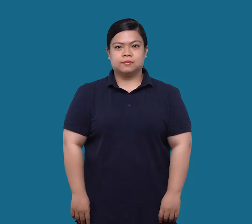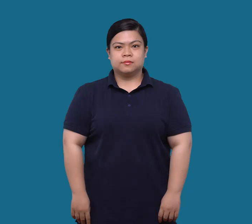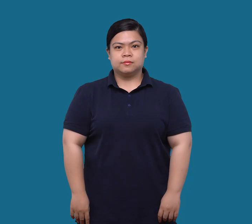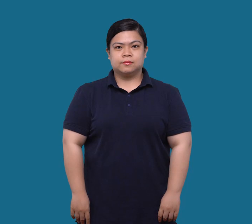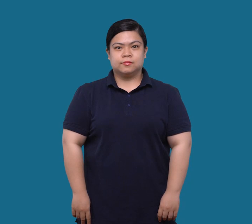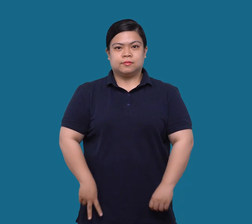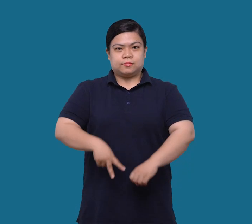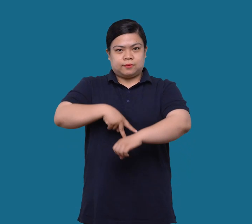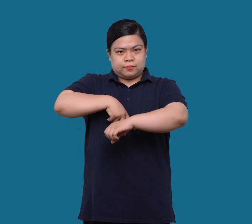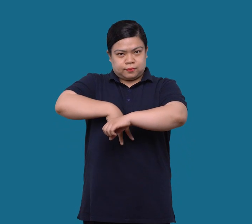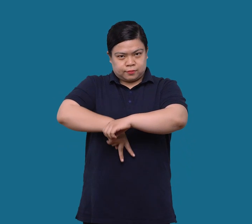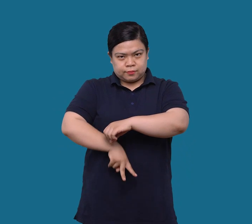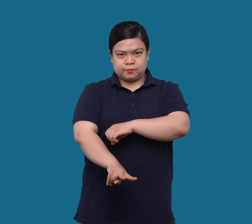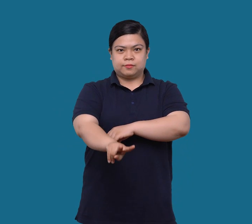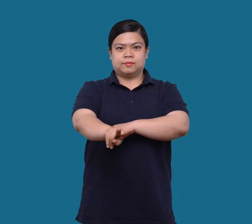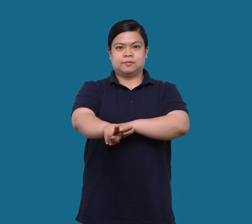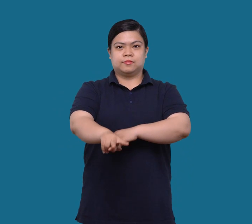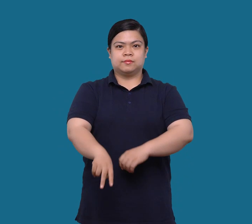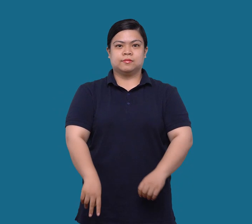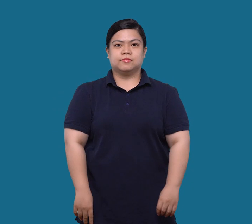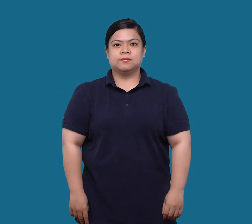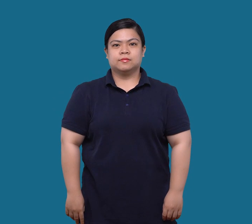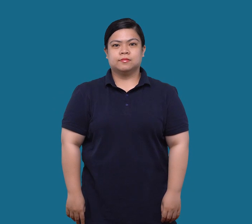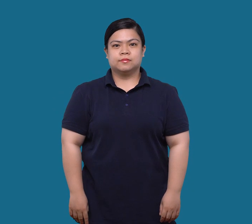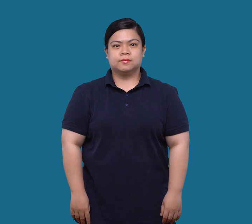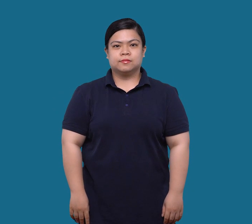sinh đôi